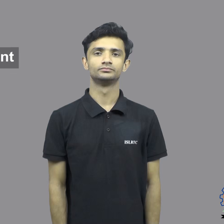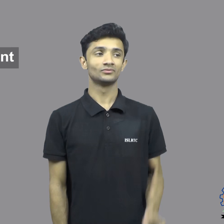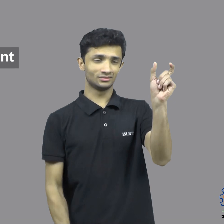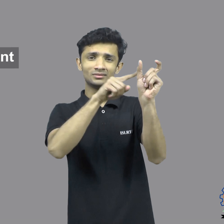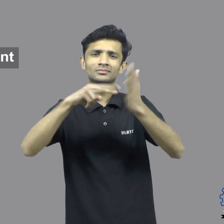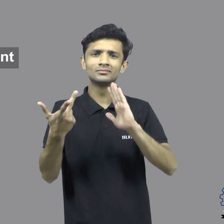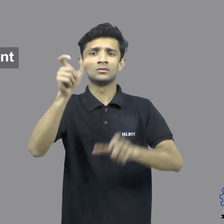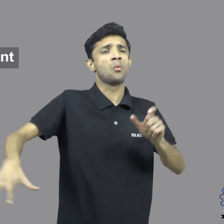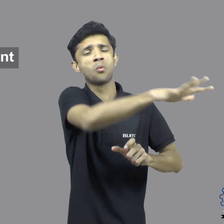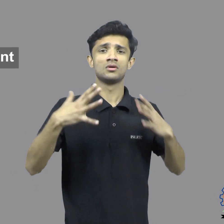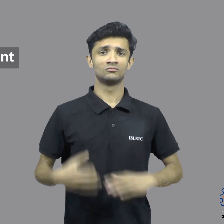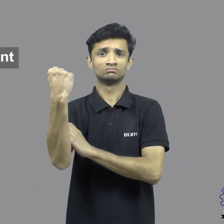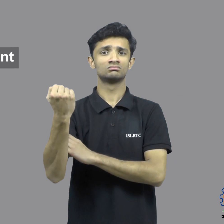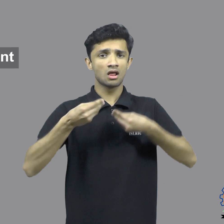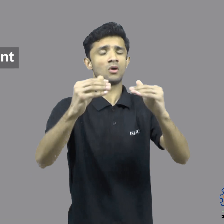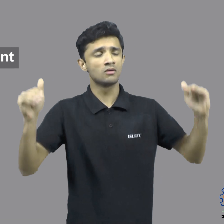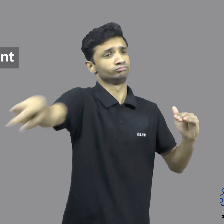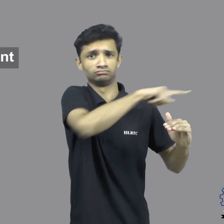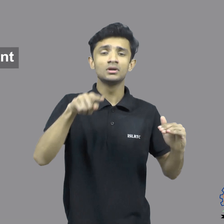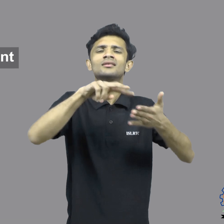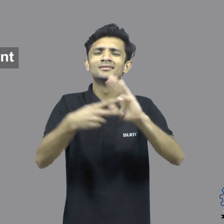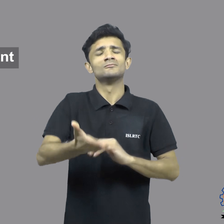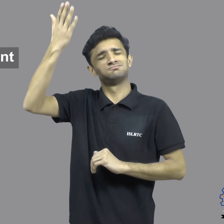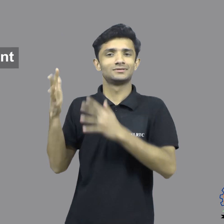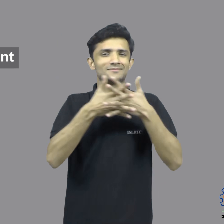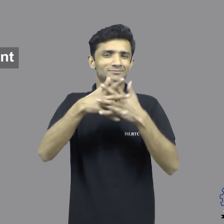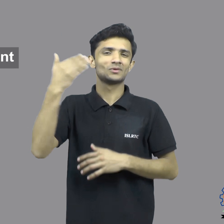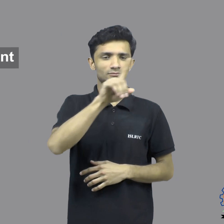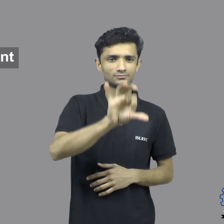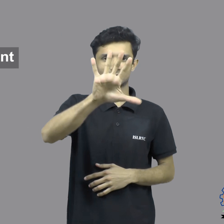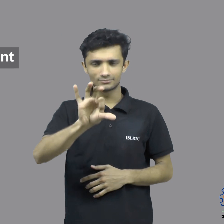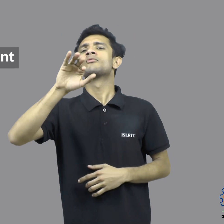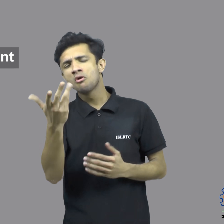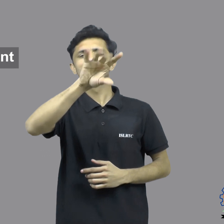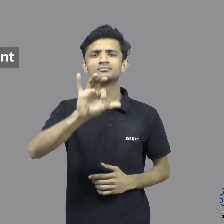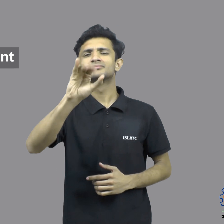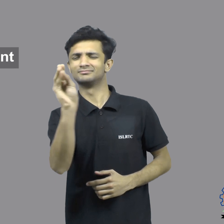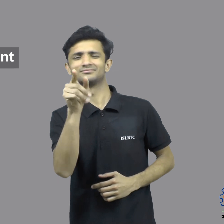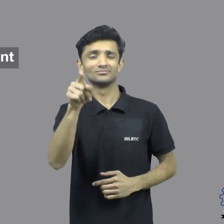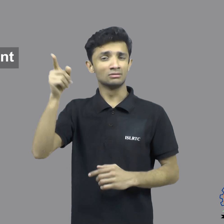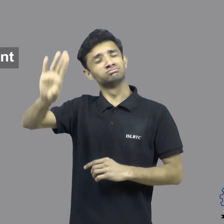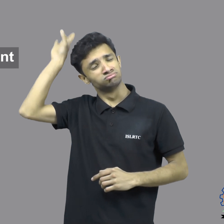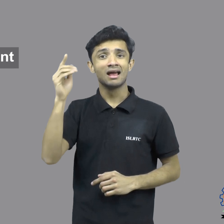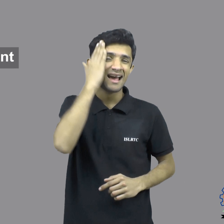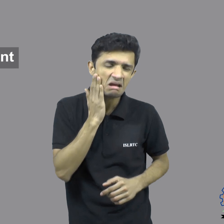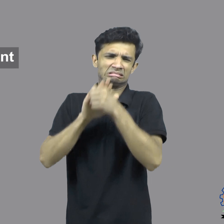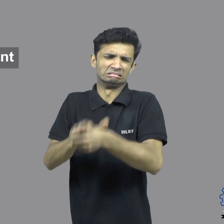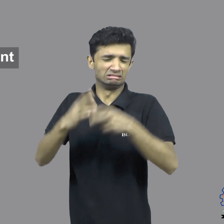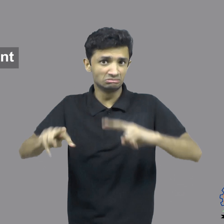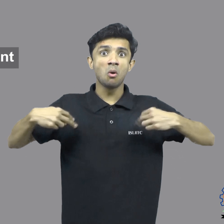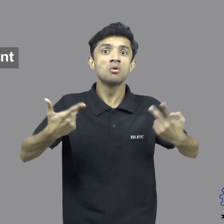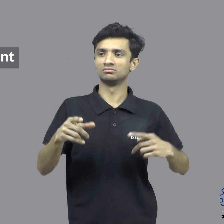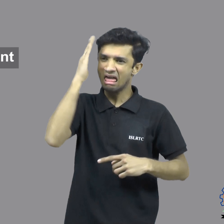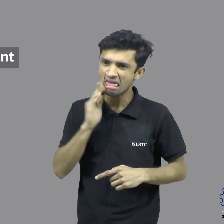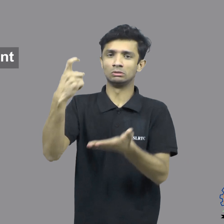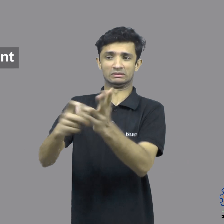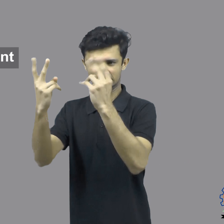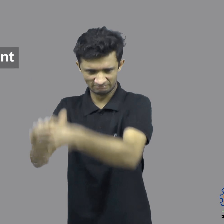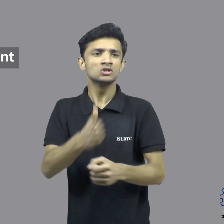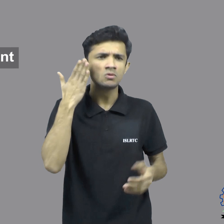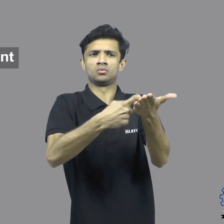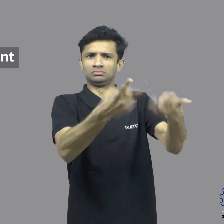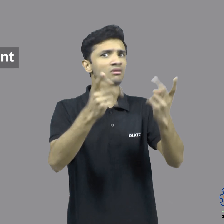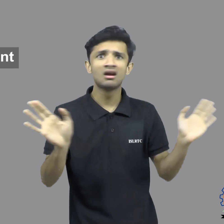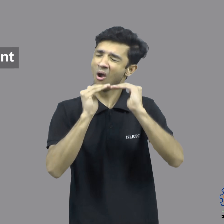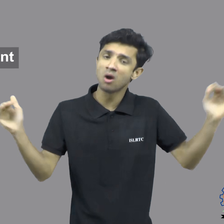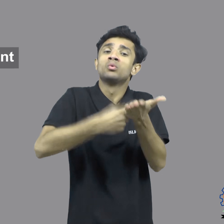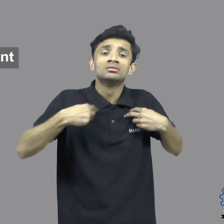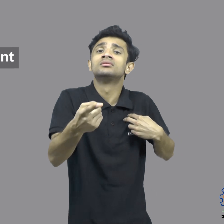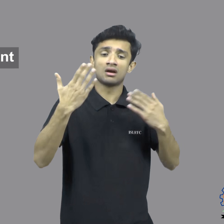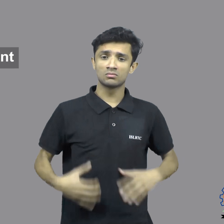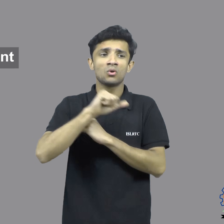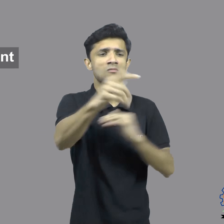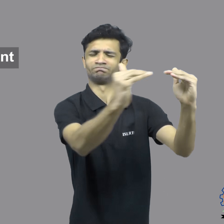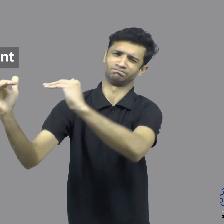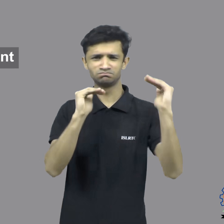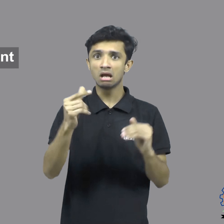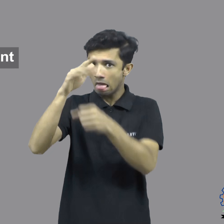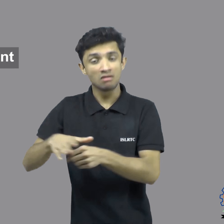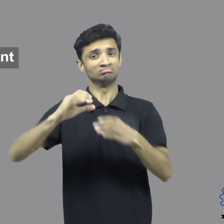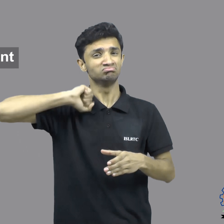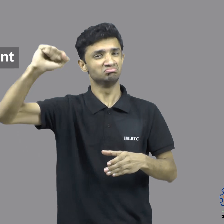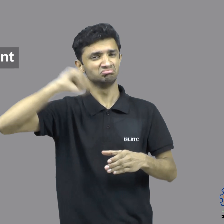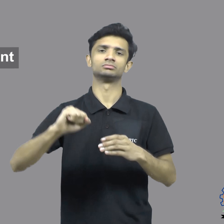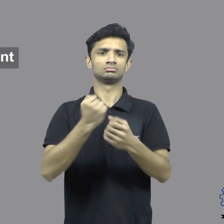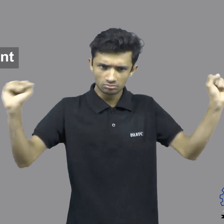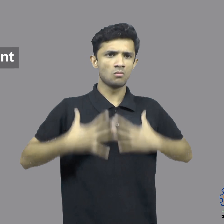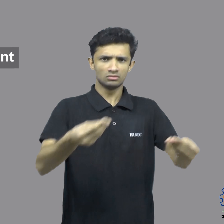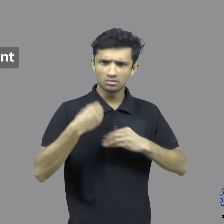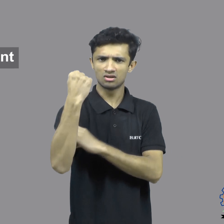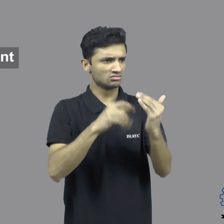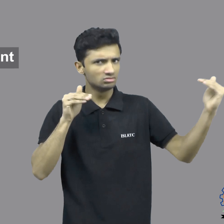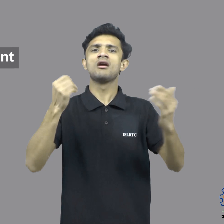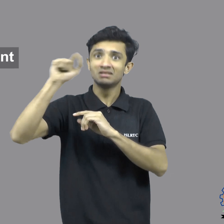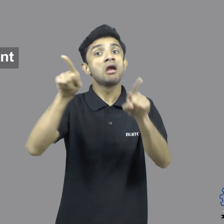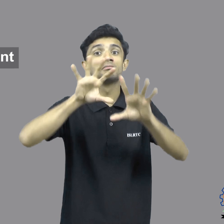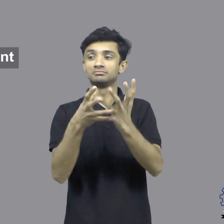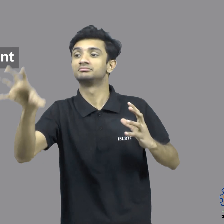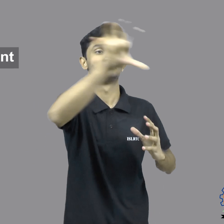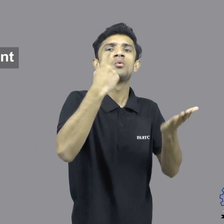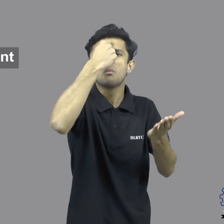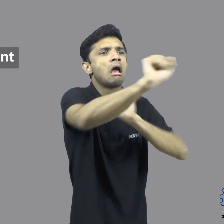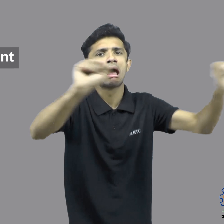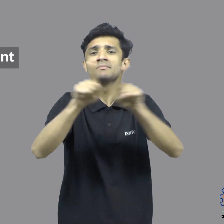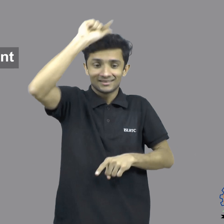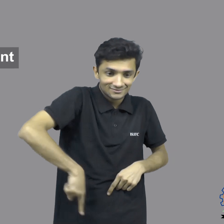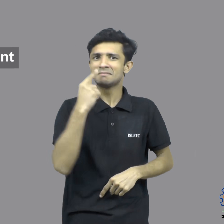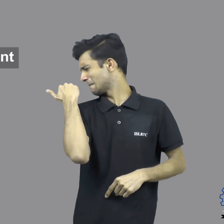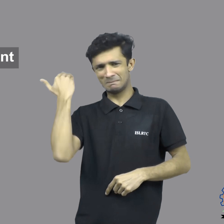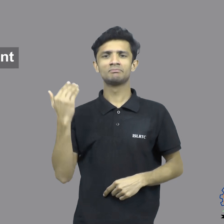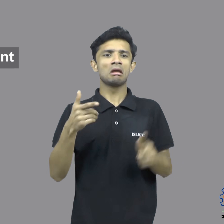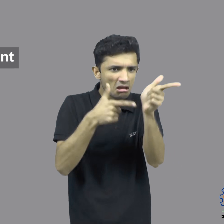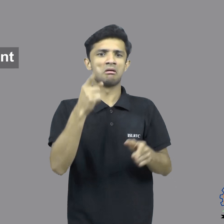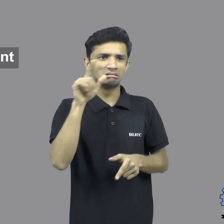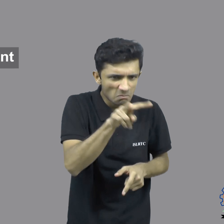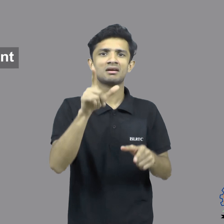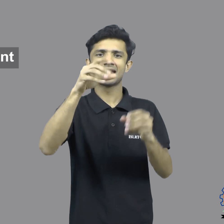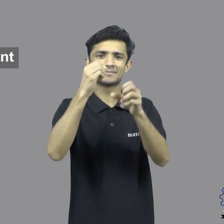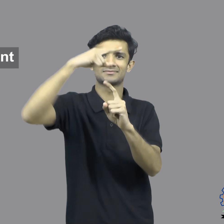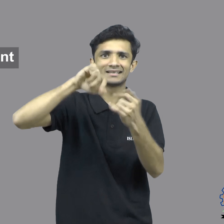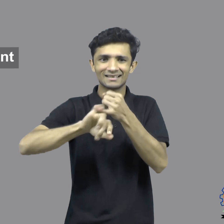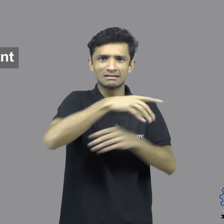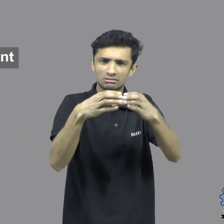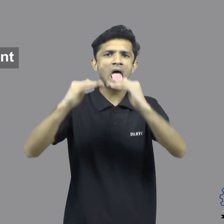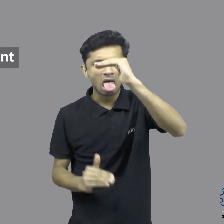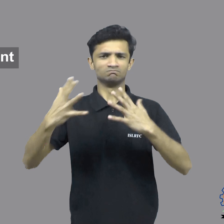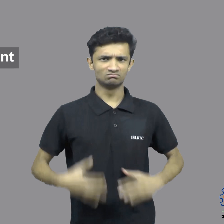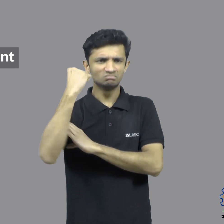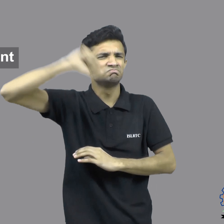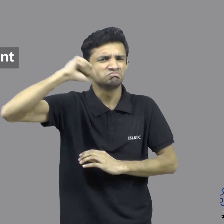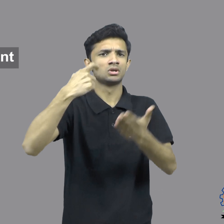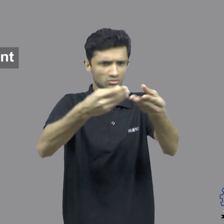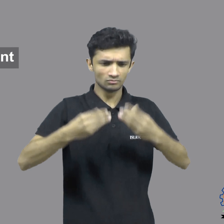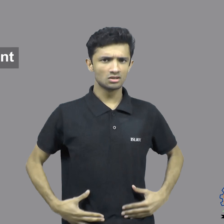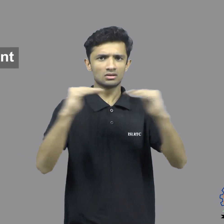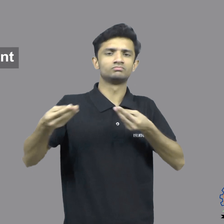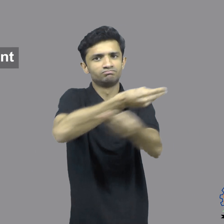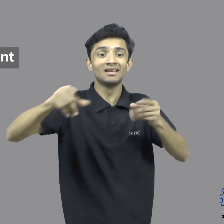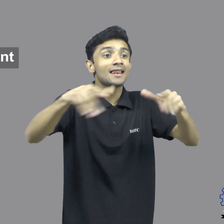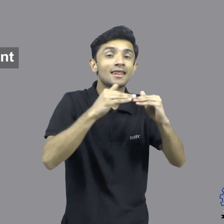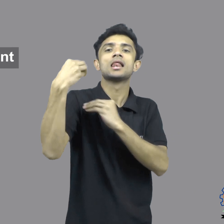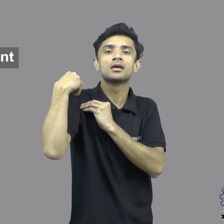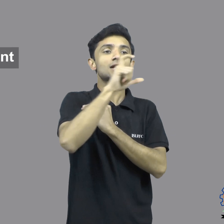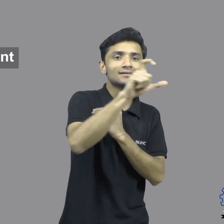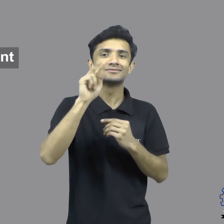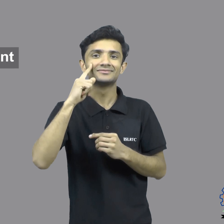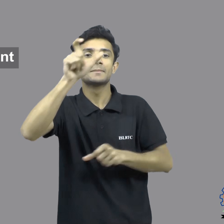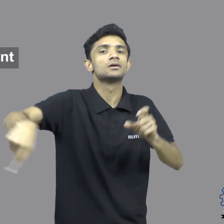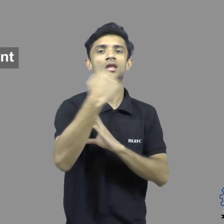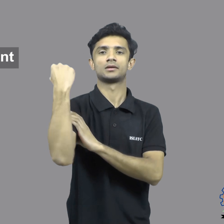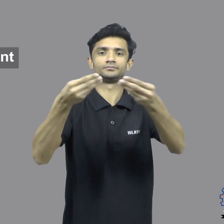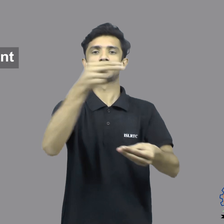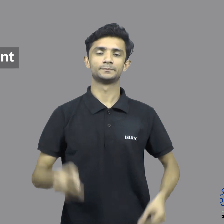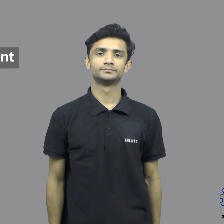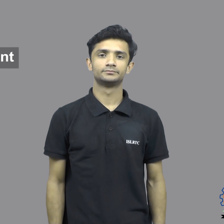Civil Rights Movement